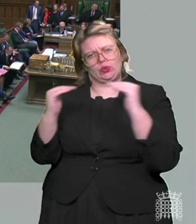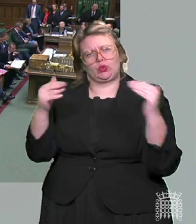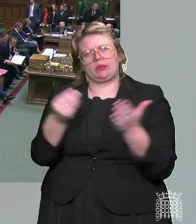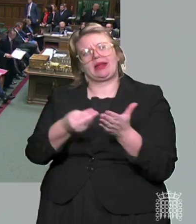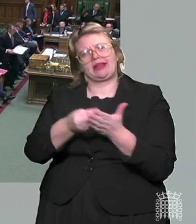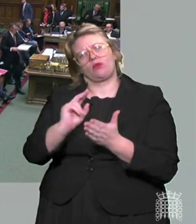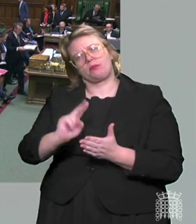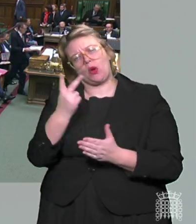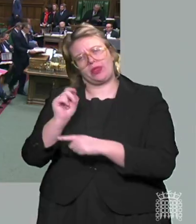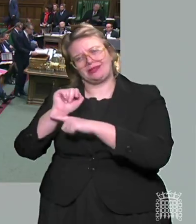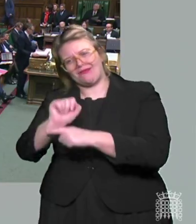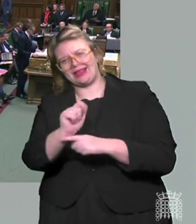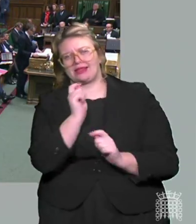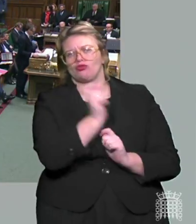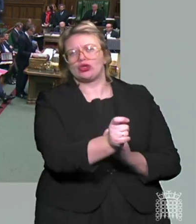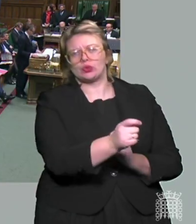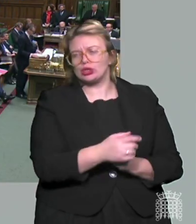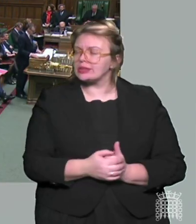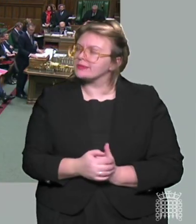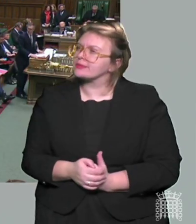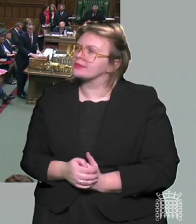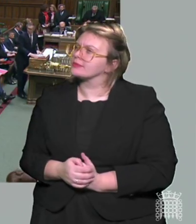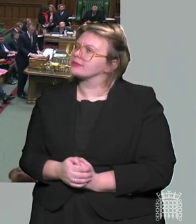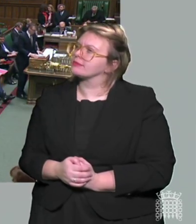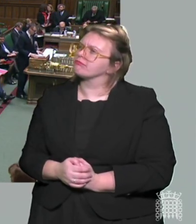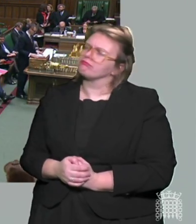looked often at the ministerial code, and I think the section that deals with legal advice is sufficient.